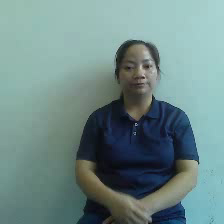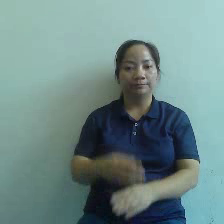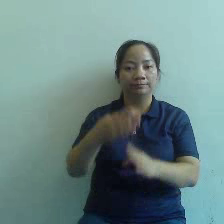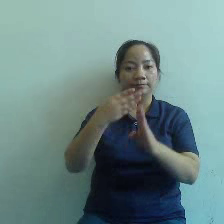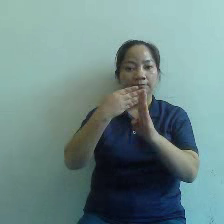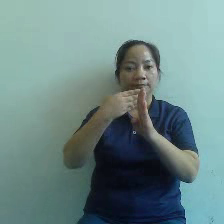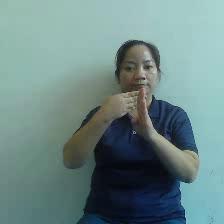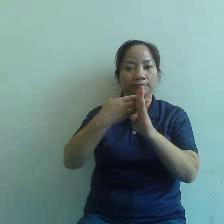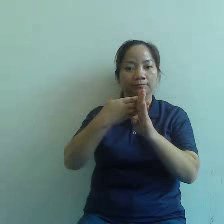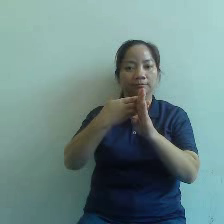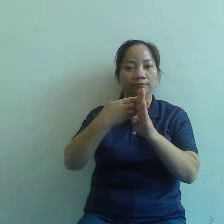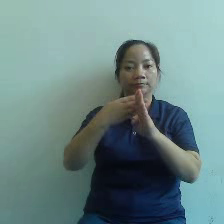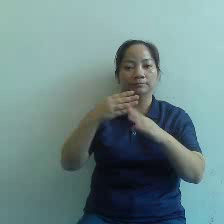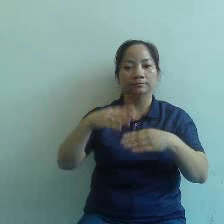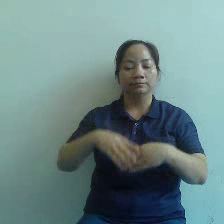Trường học